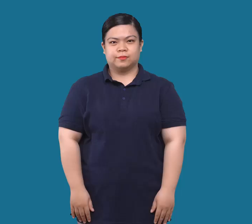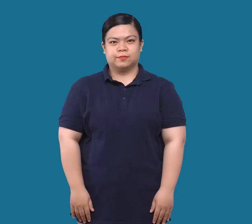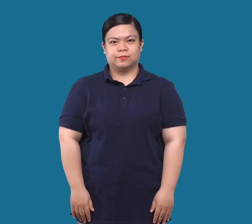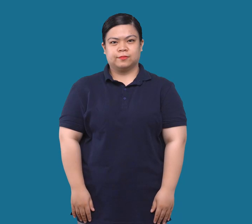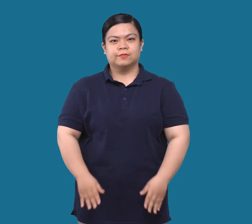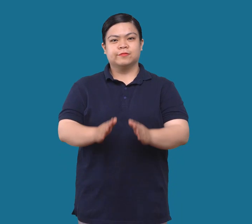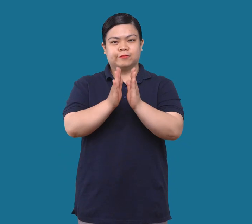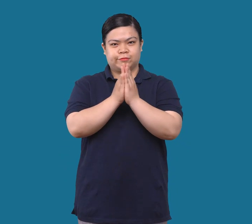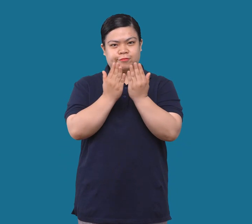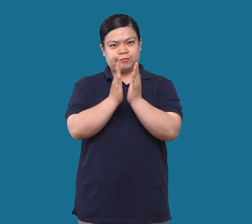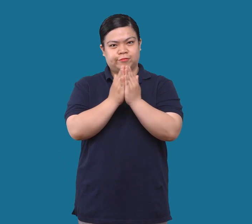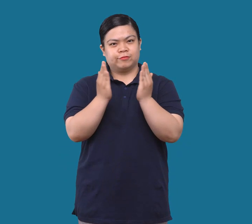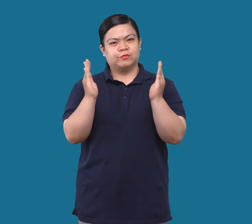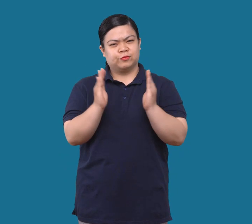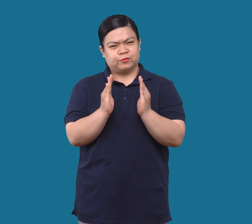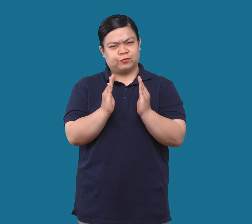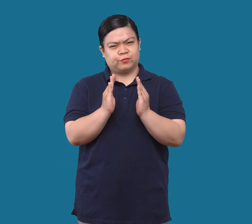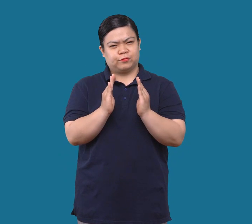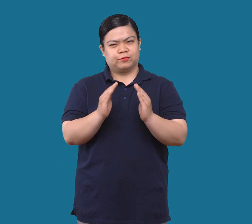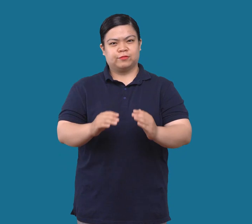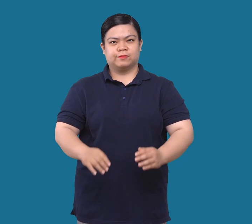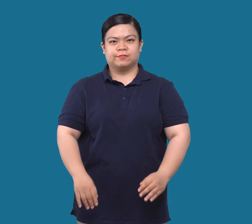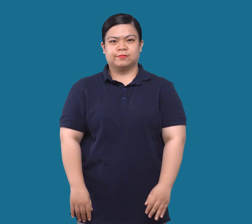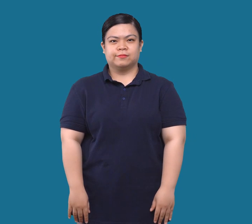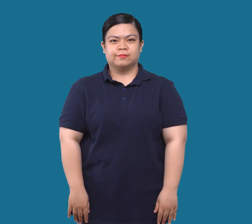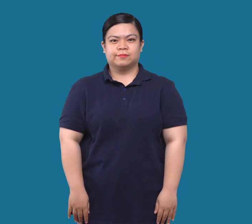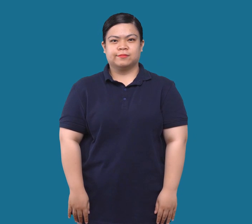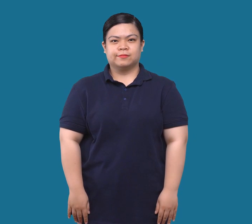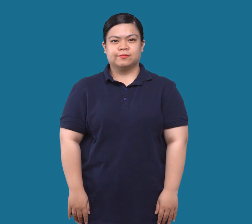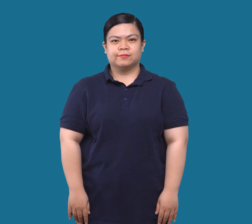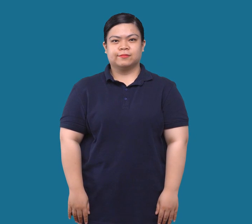sổ tay